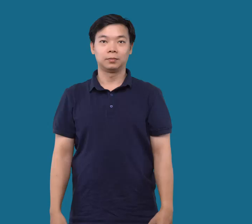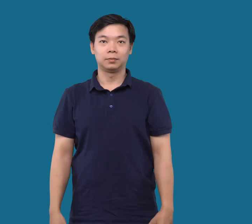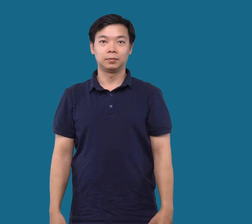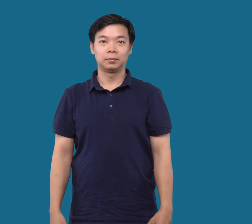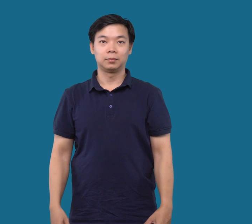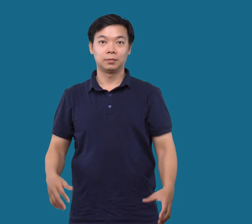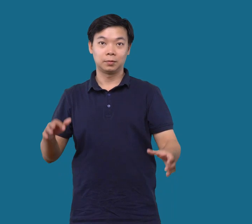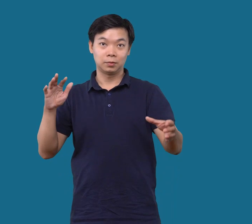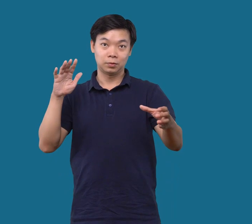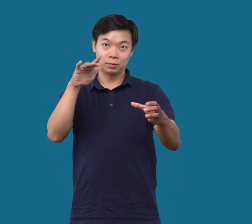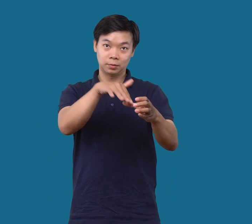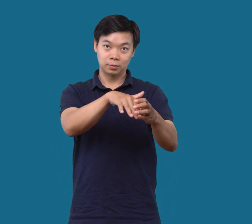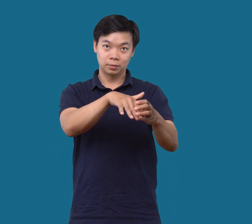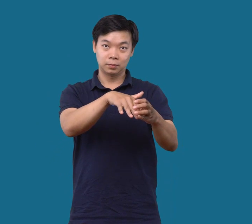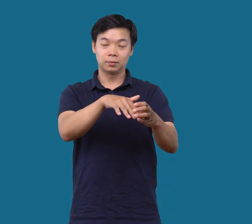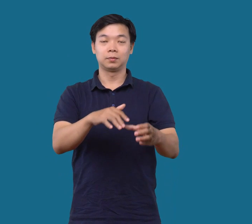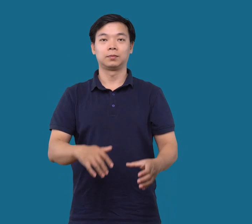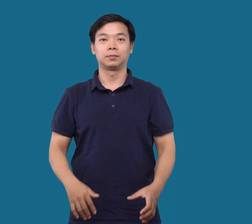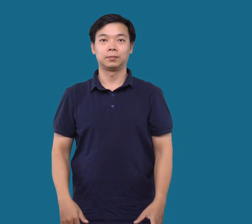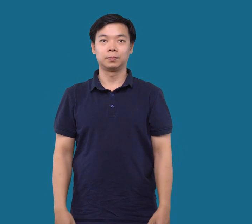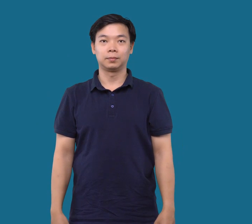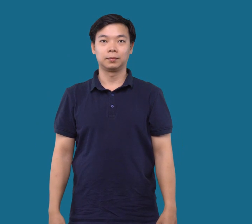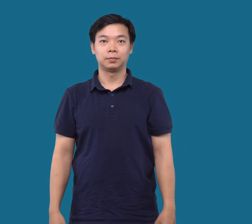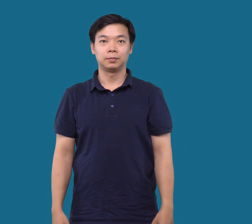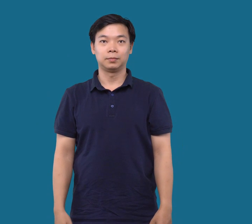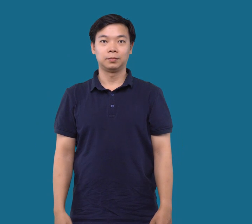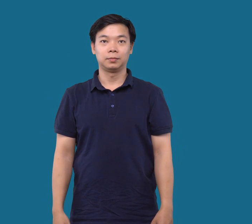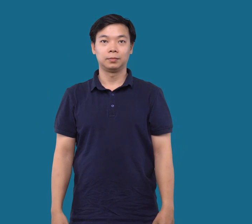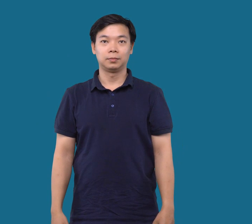hội thảo